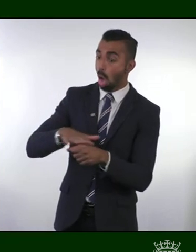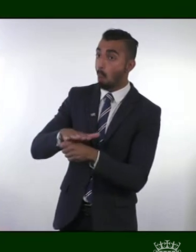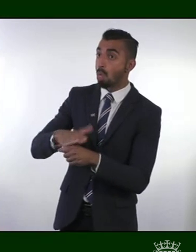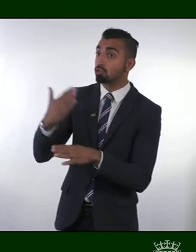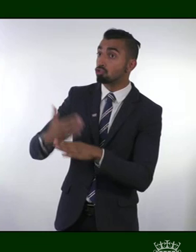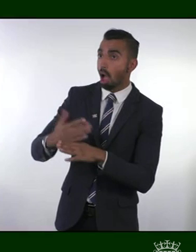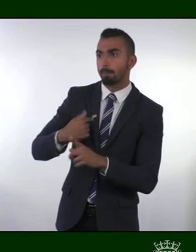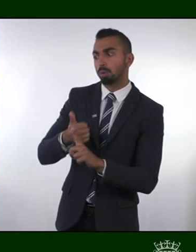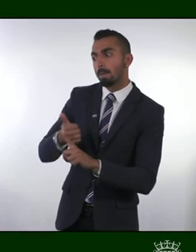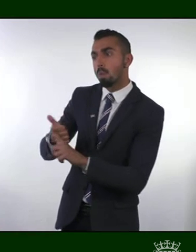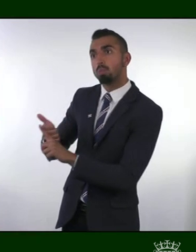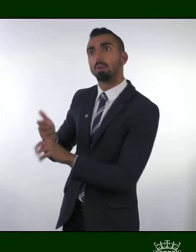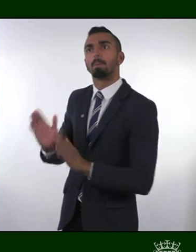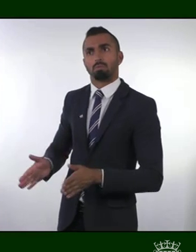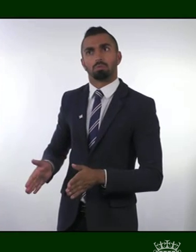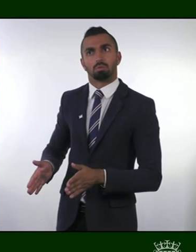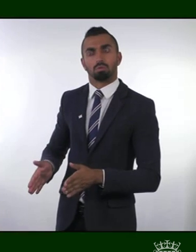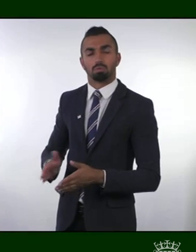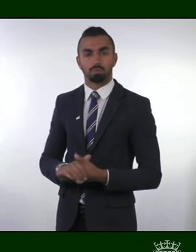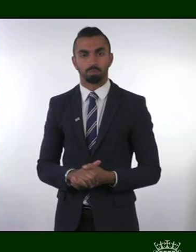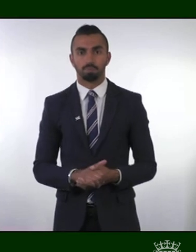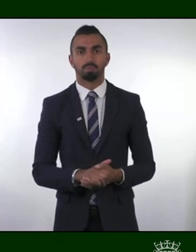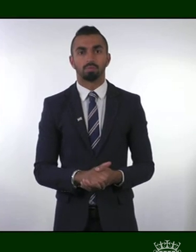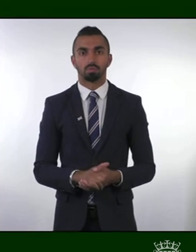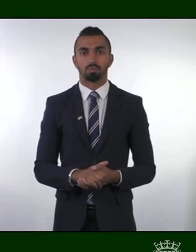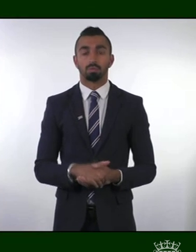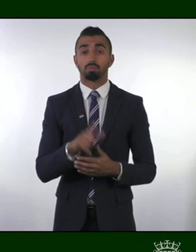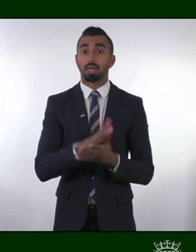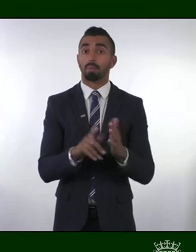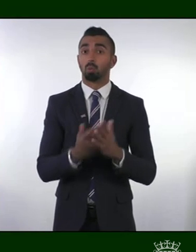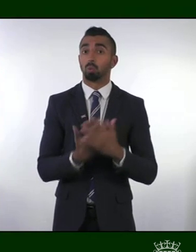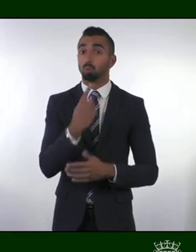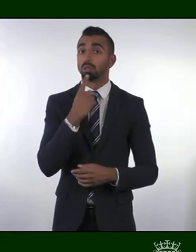I want to take the Chancellor back to page 14 of his statement.